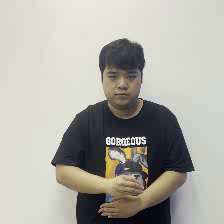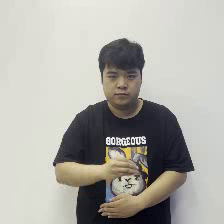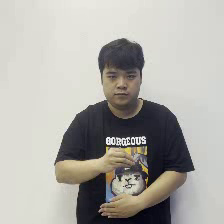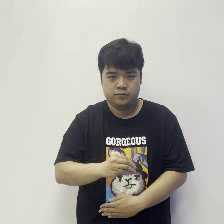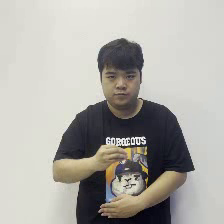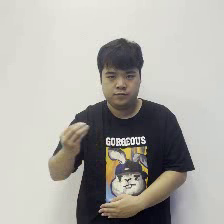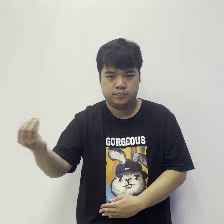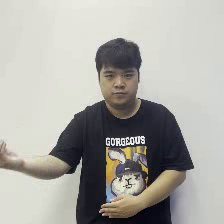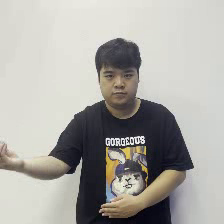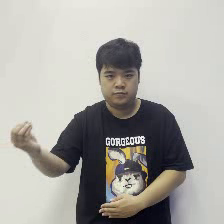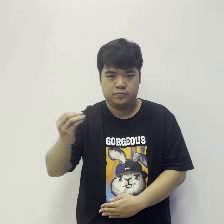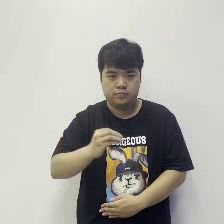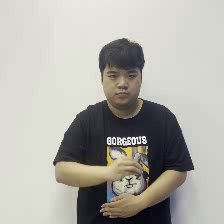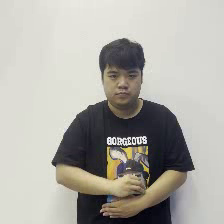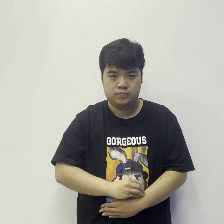Mua